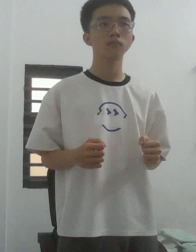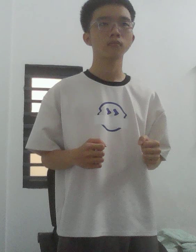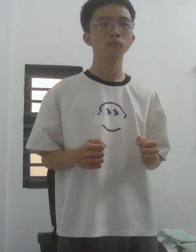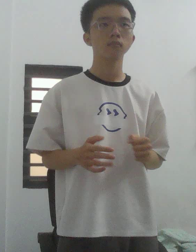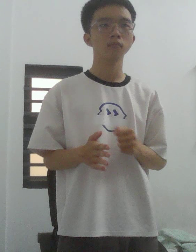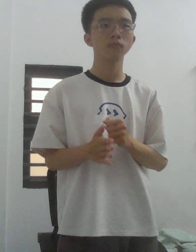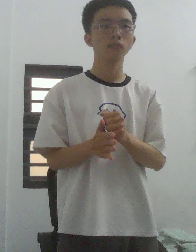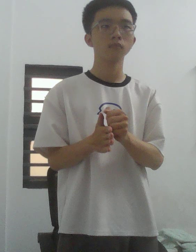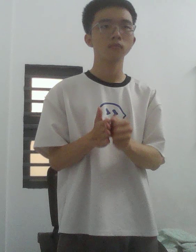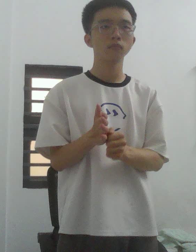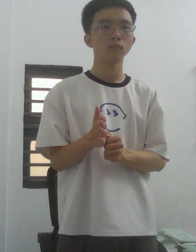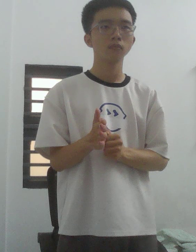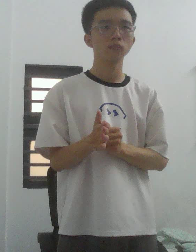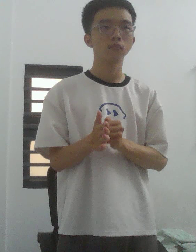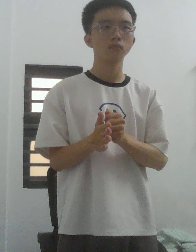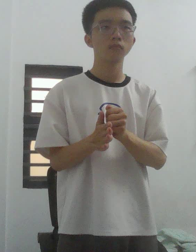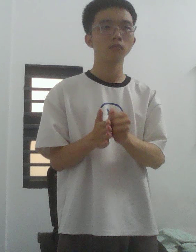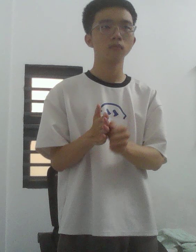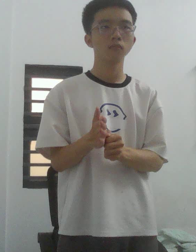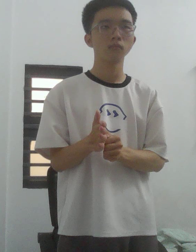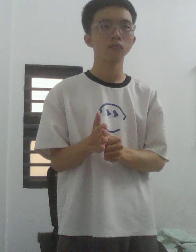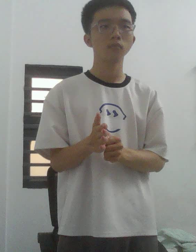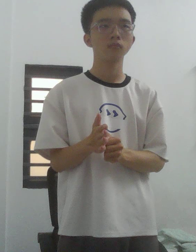thang